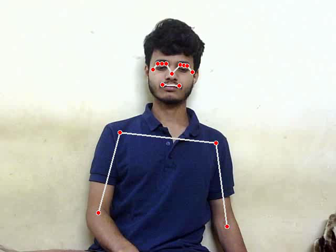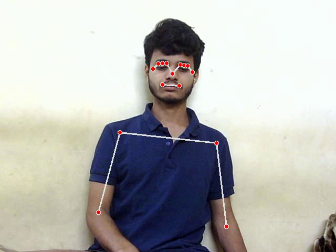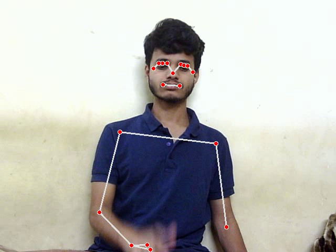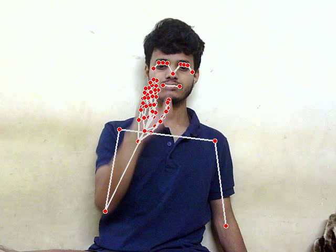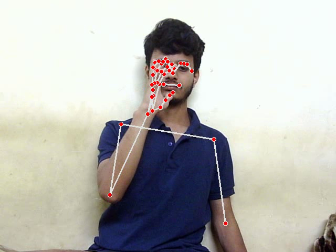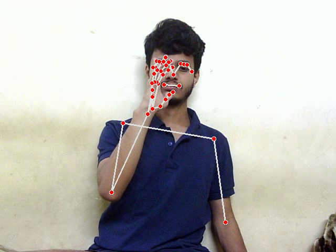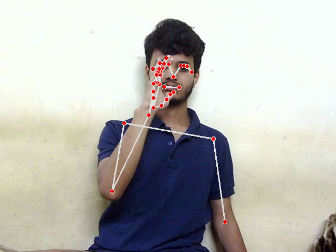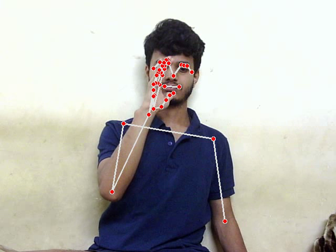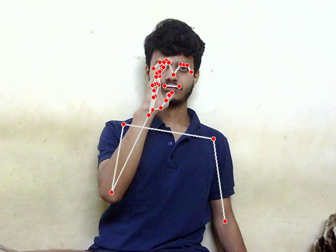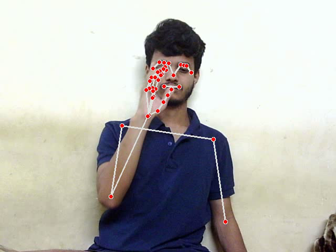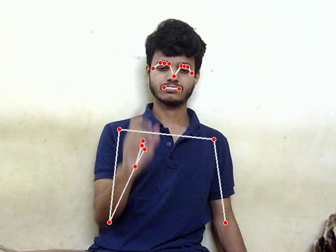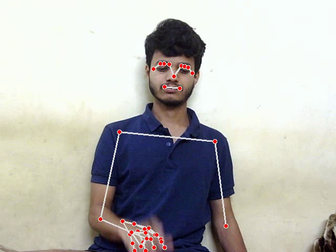mother